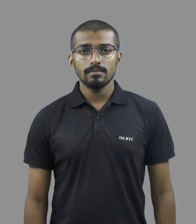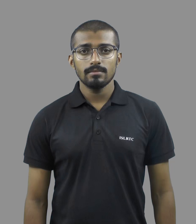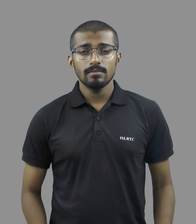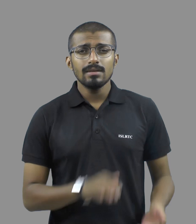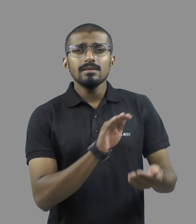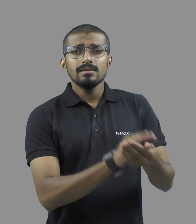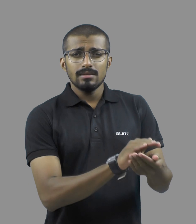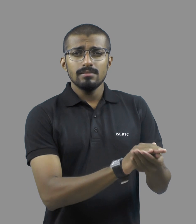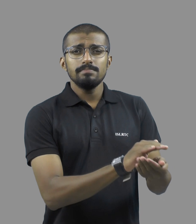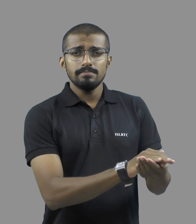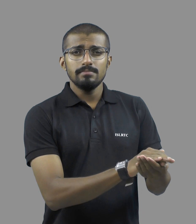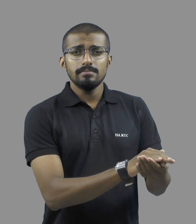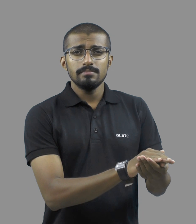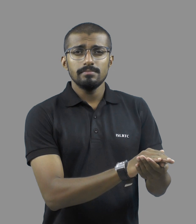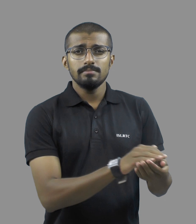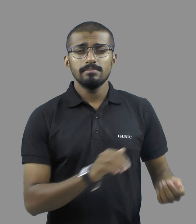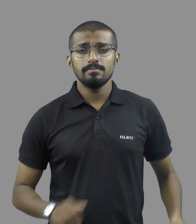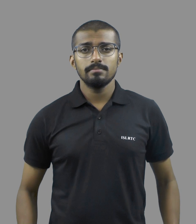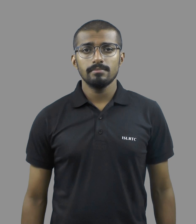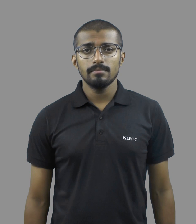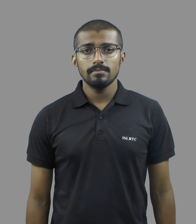Keep Hold Retain Store